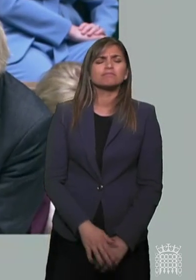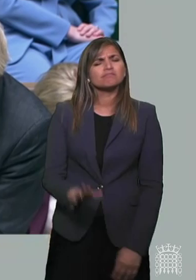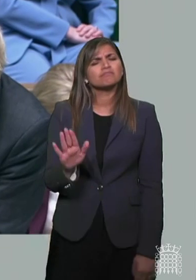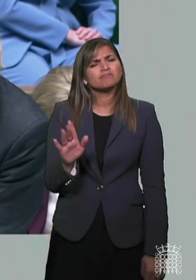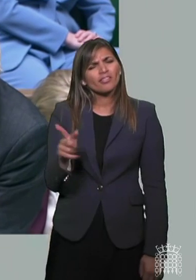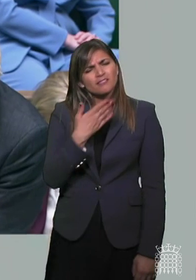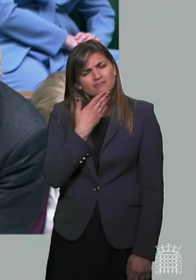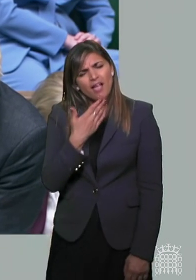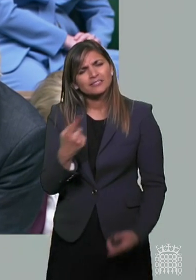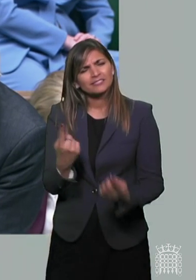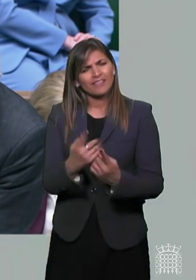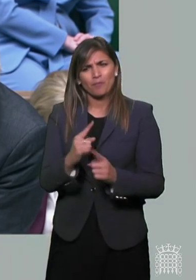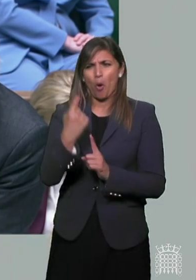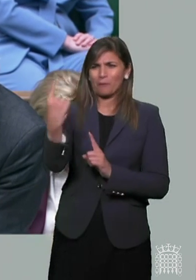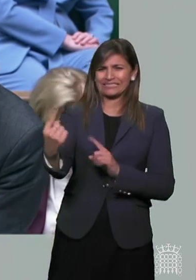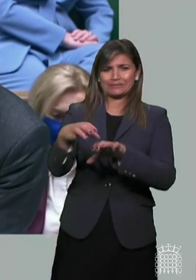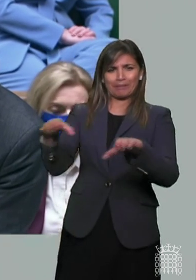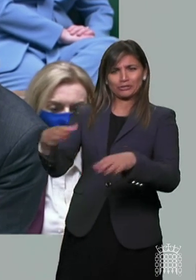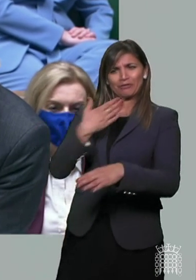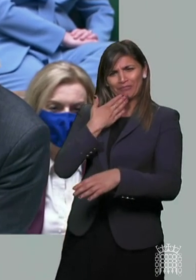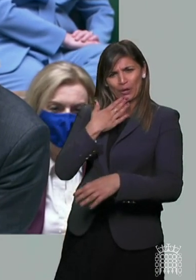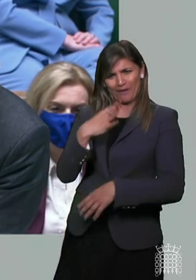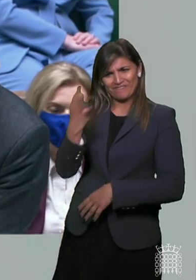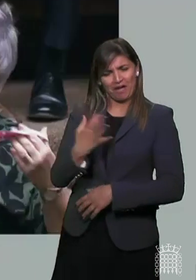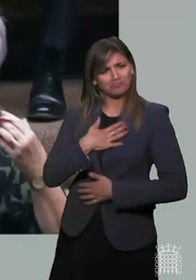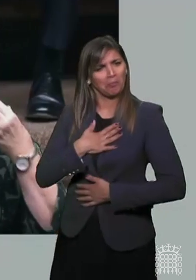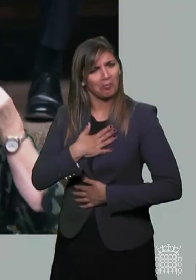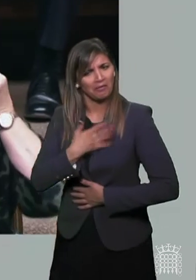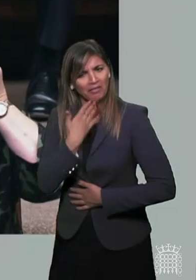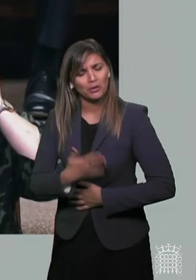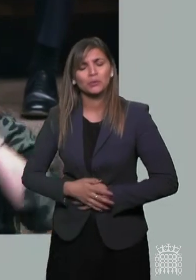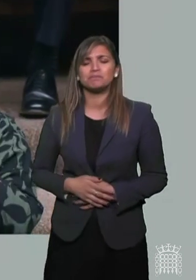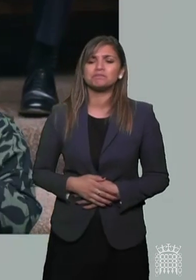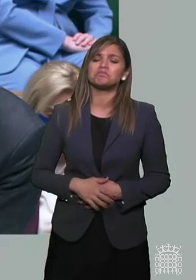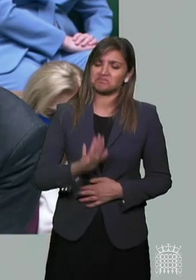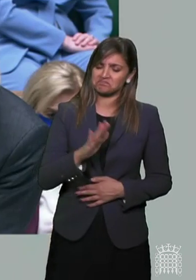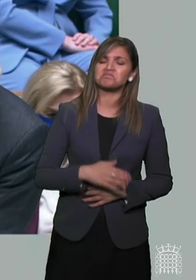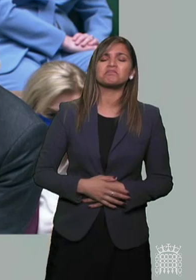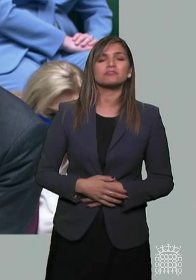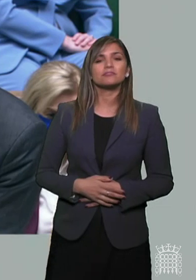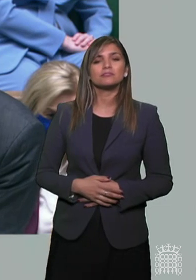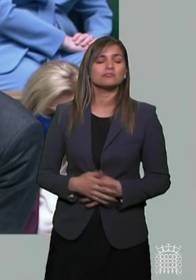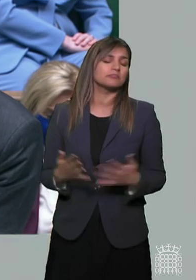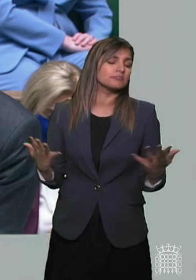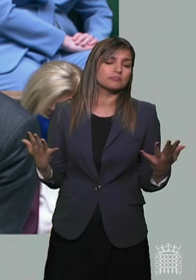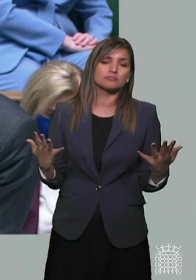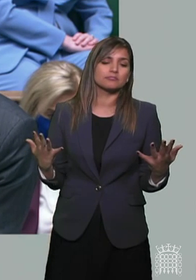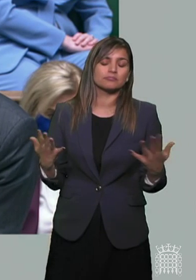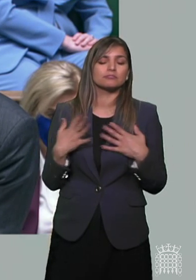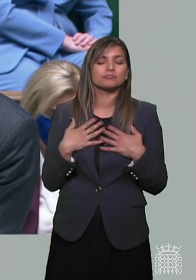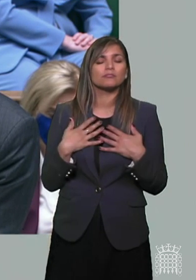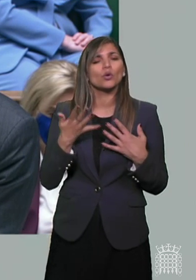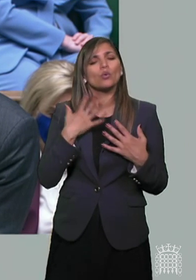That is one of the nicest things somebody has said to me from the Opposition Benches for a long time.